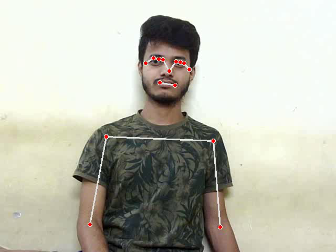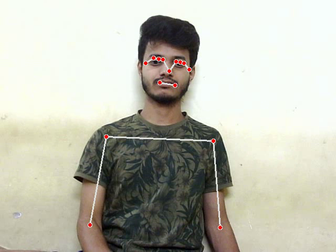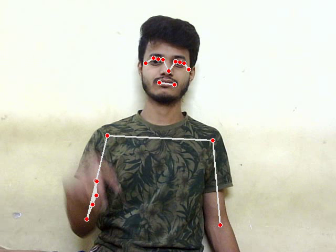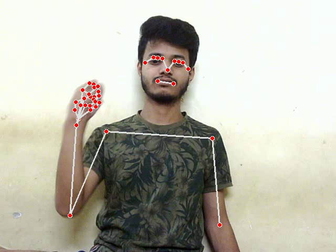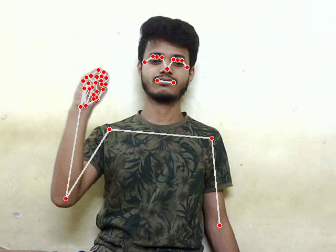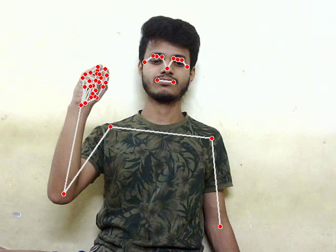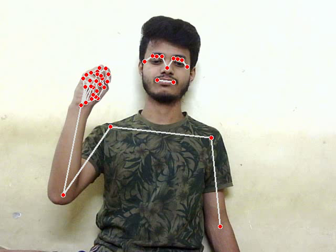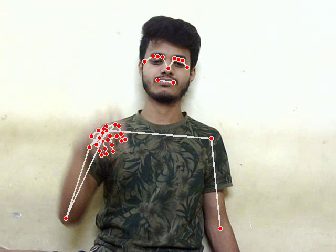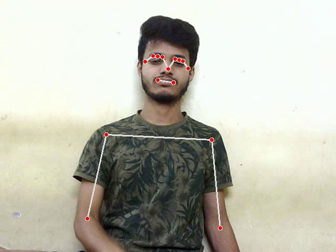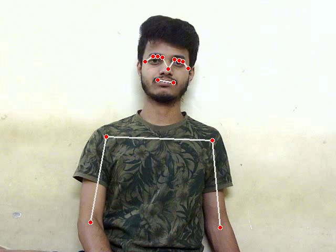bathroom